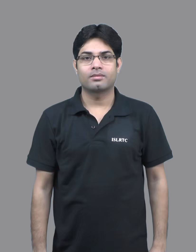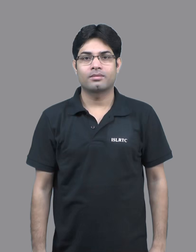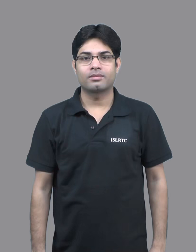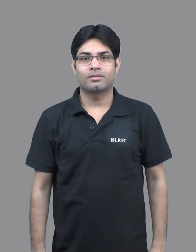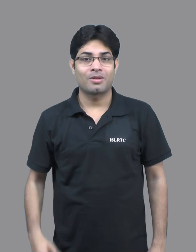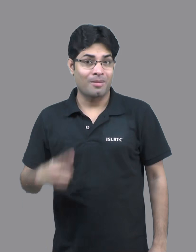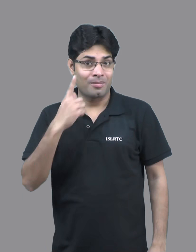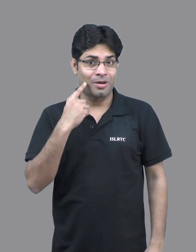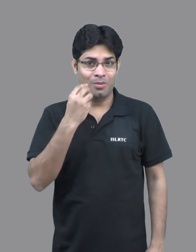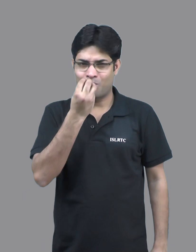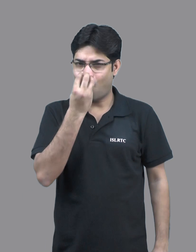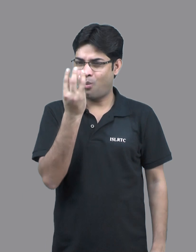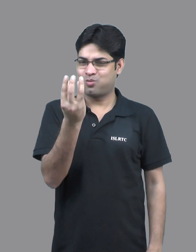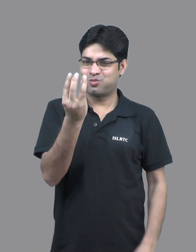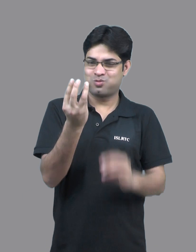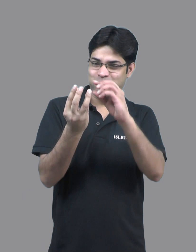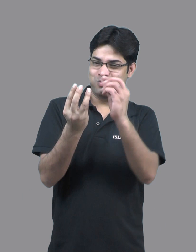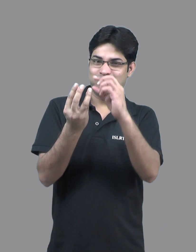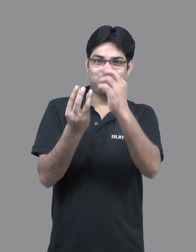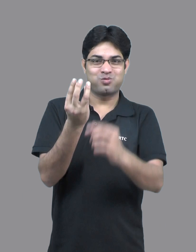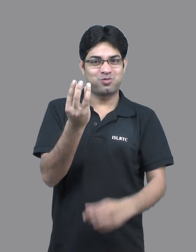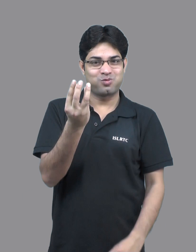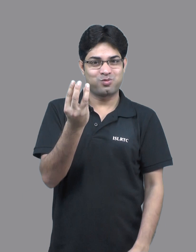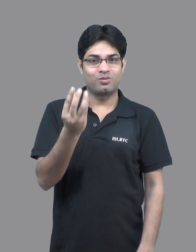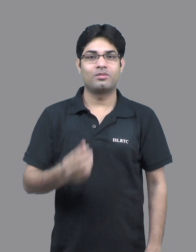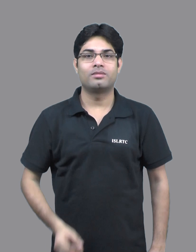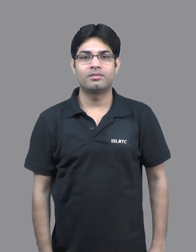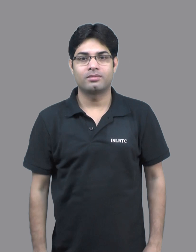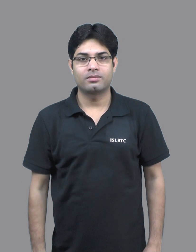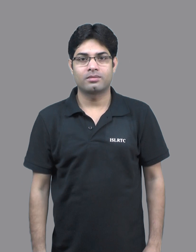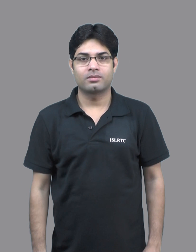Marigold